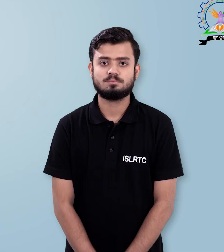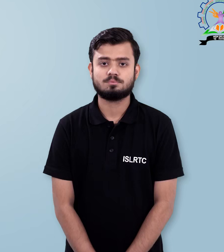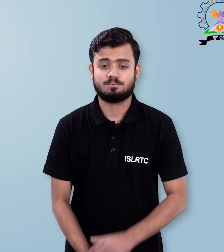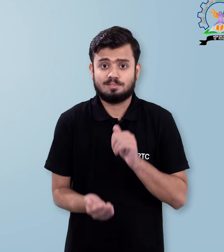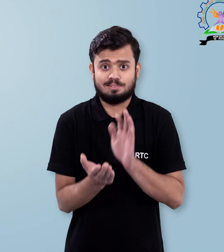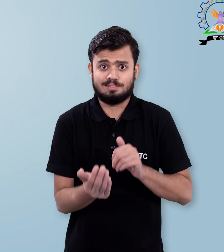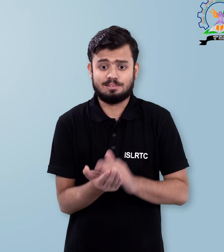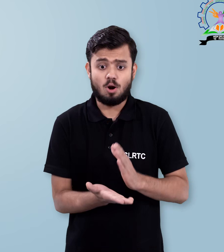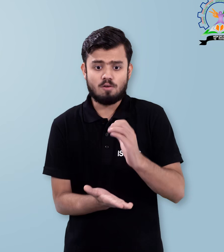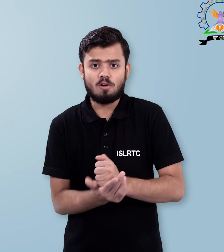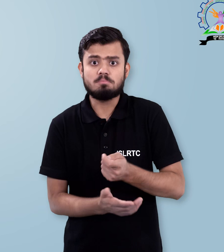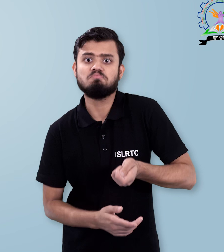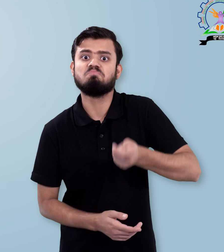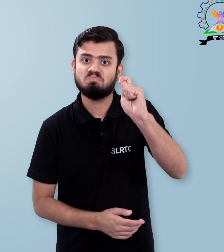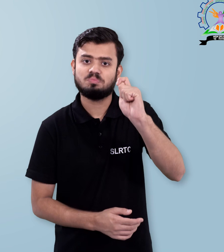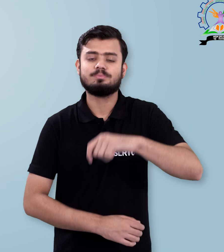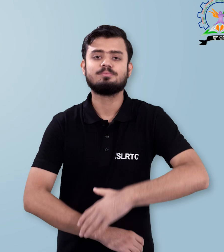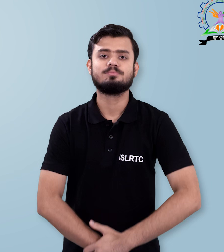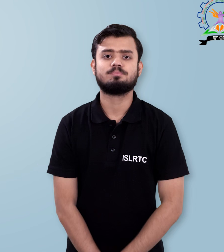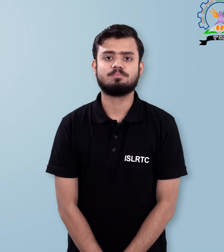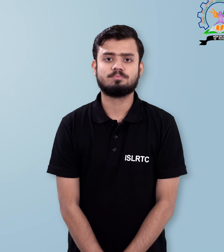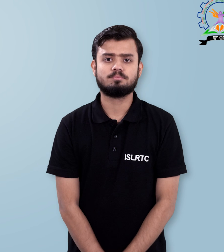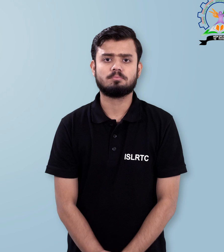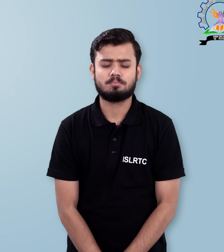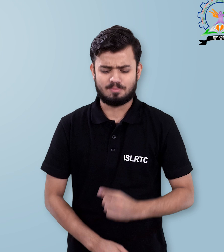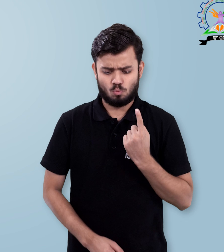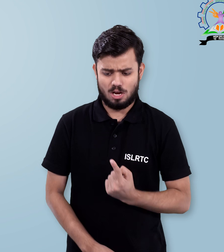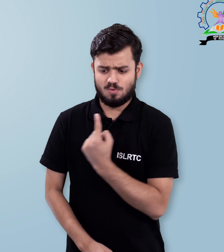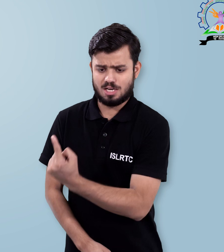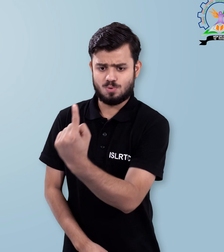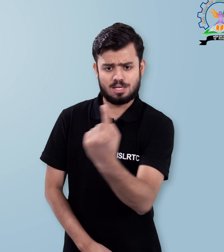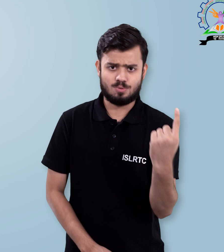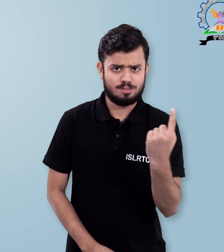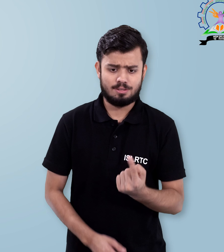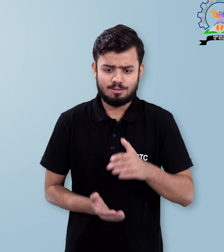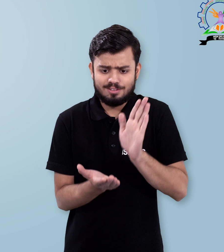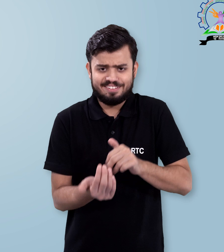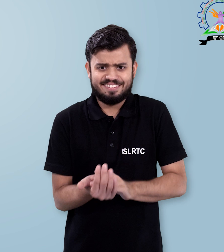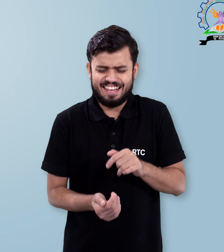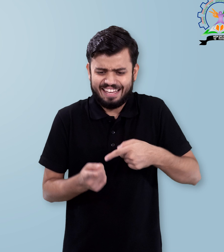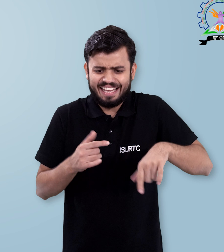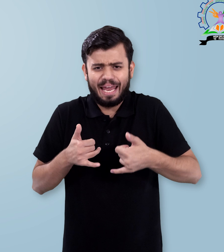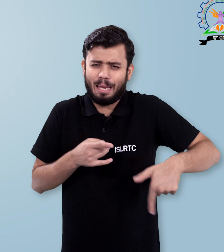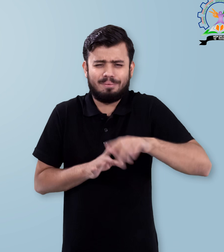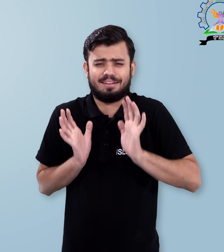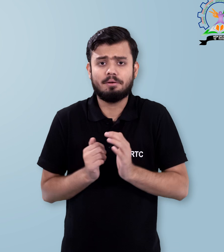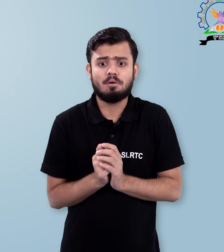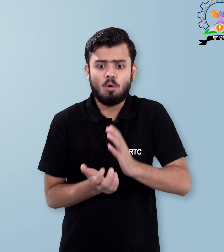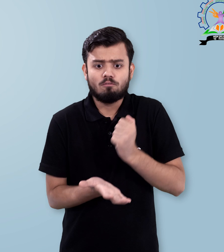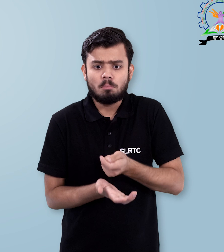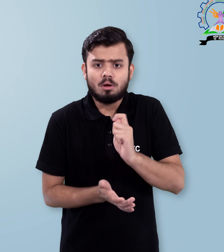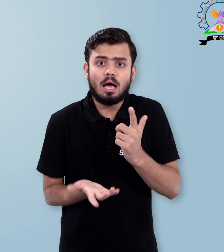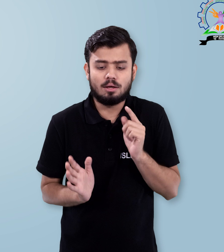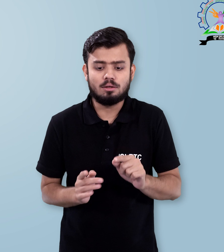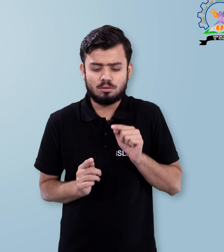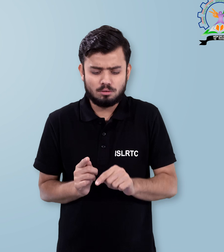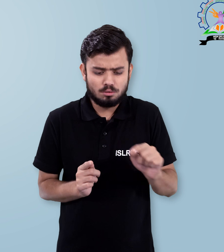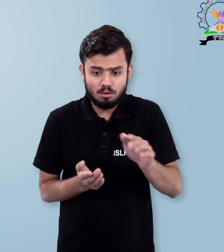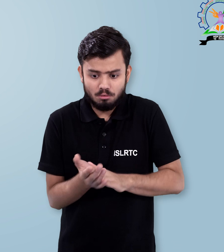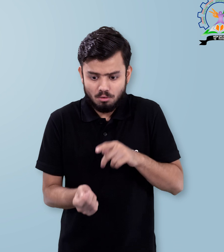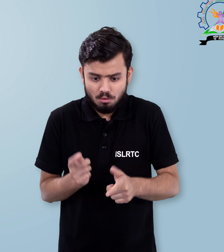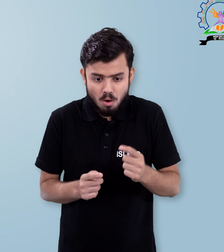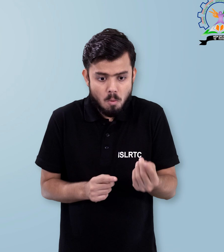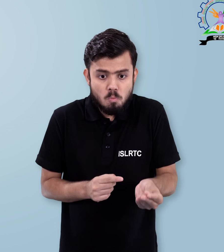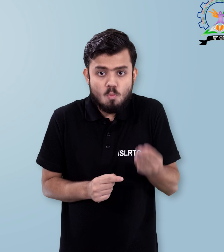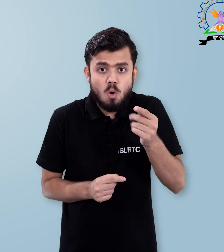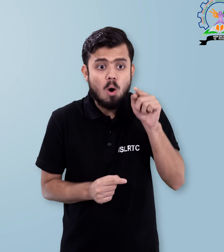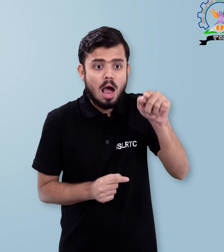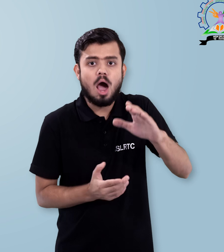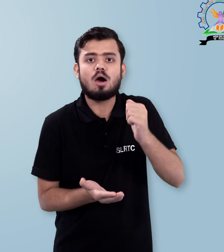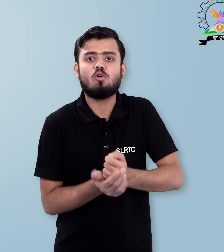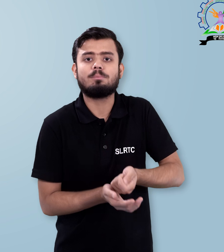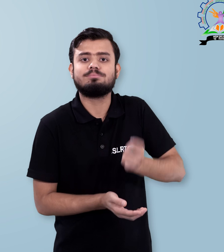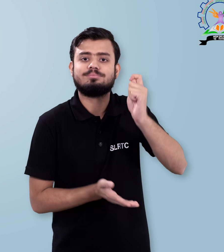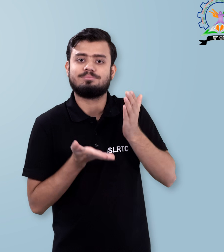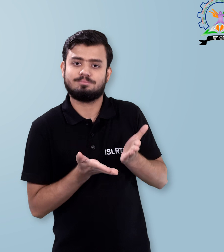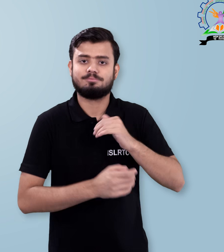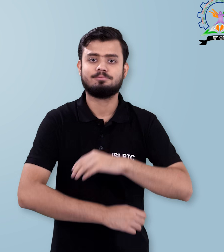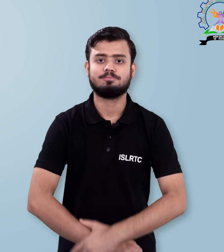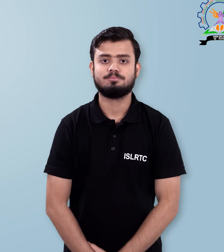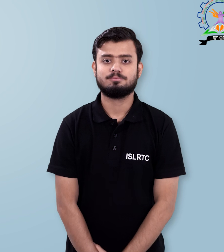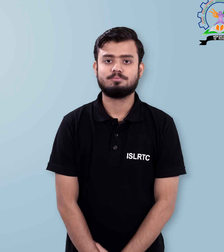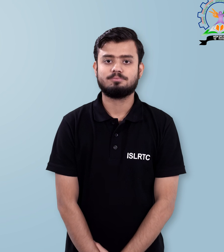Contract in cards